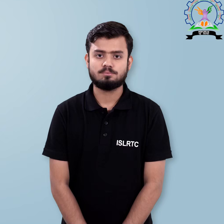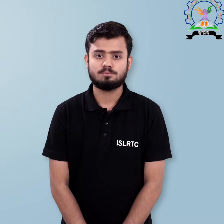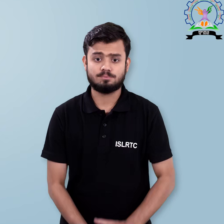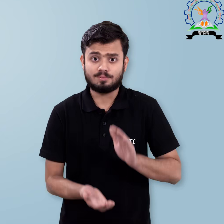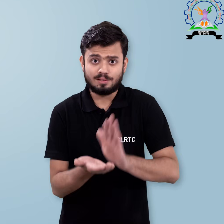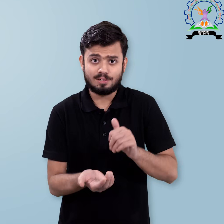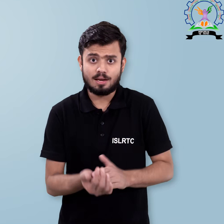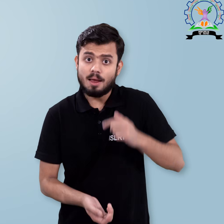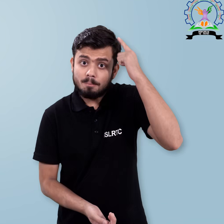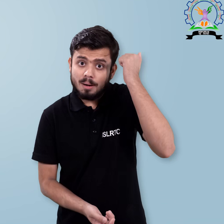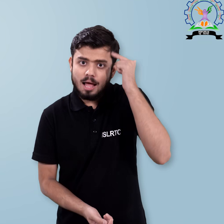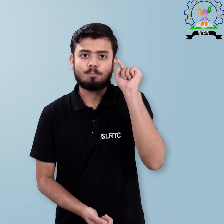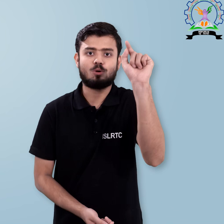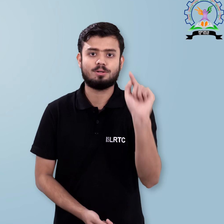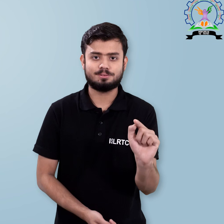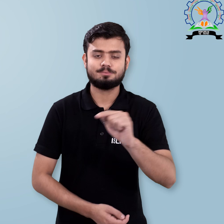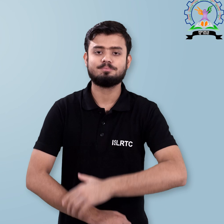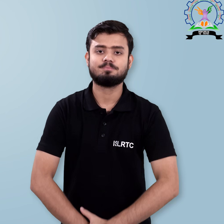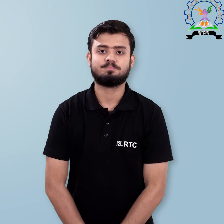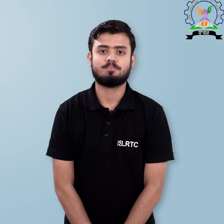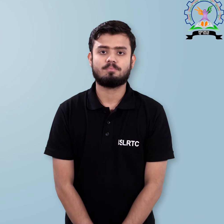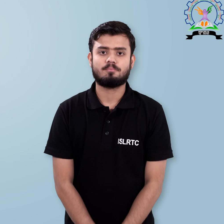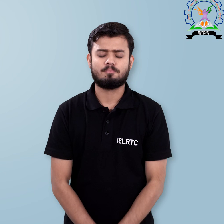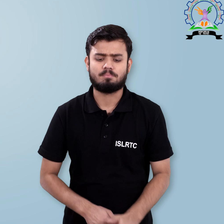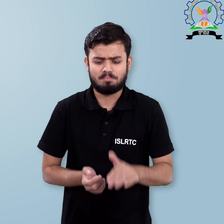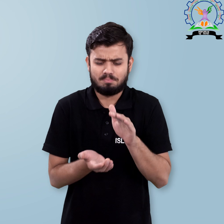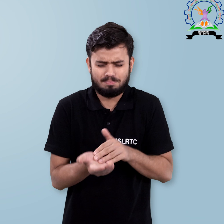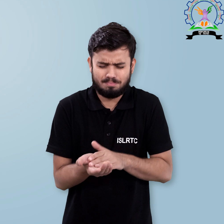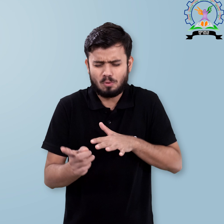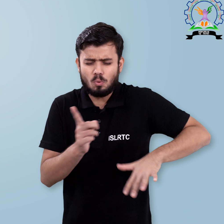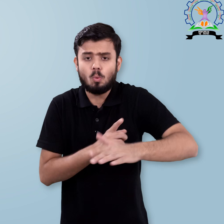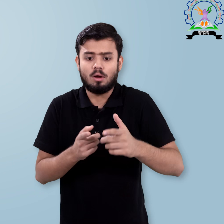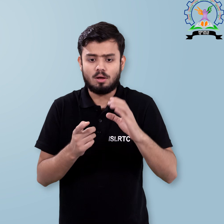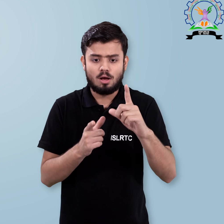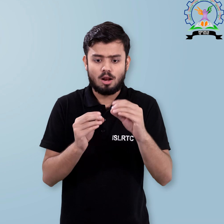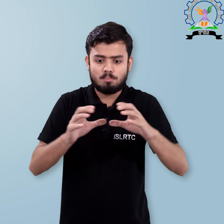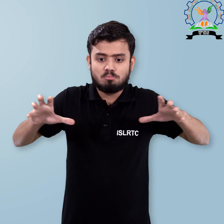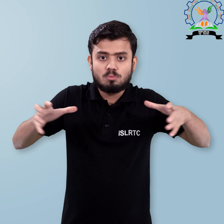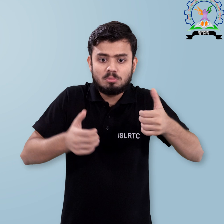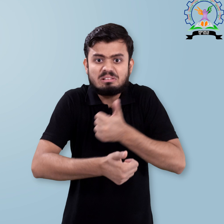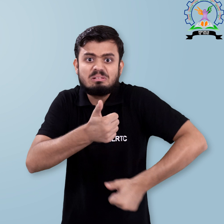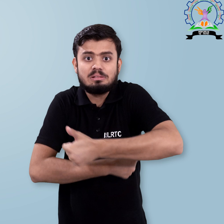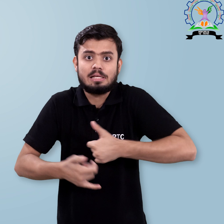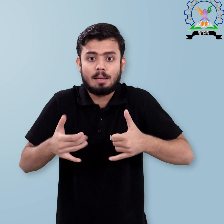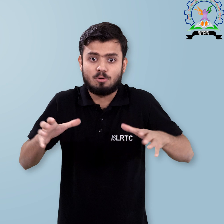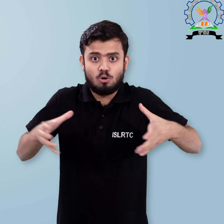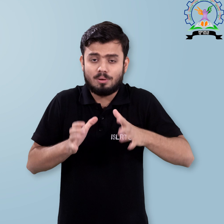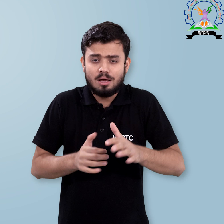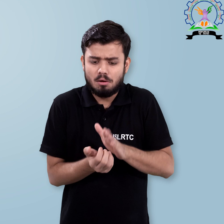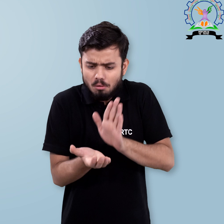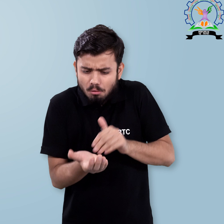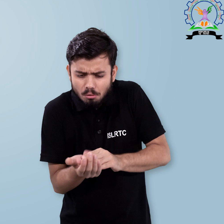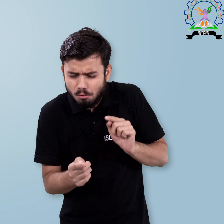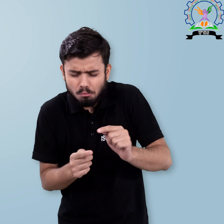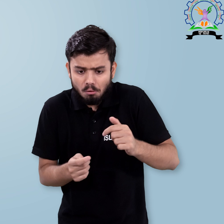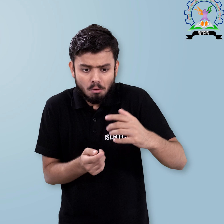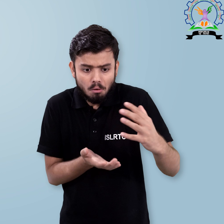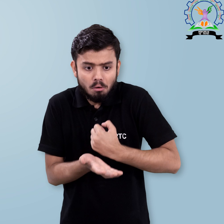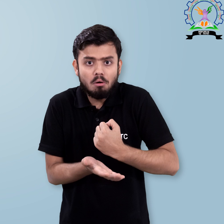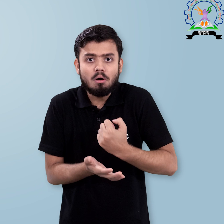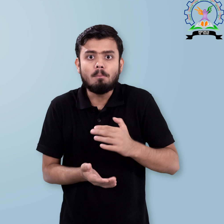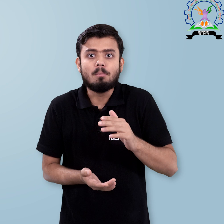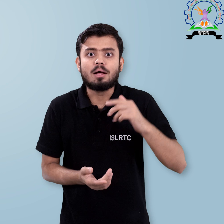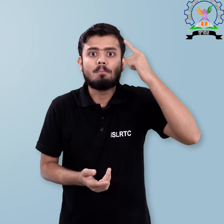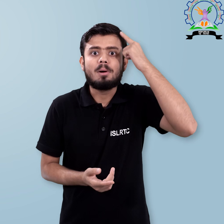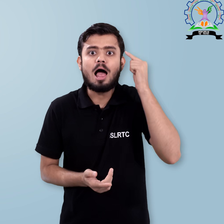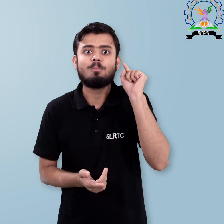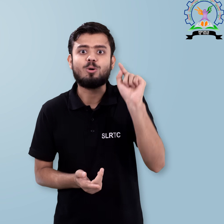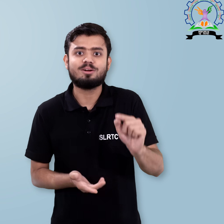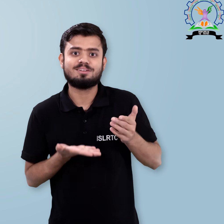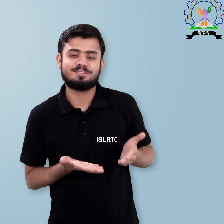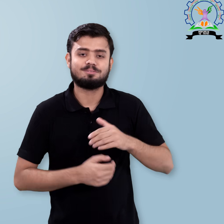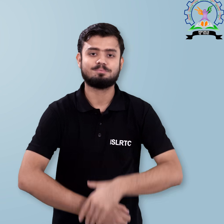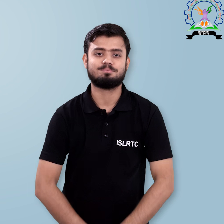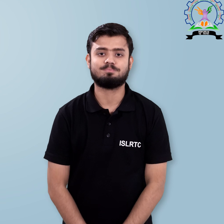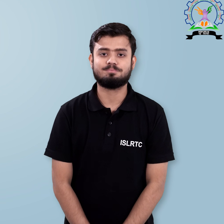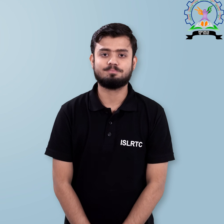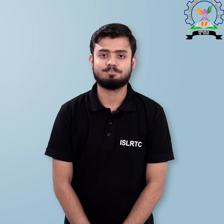Black Points